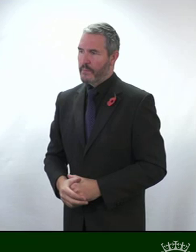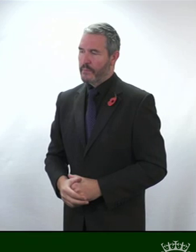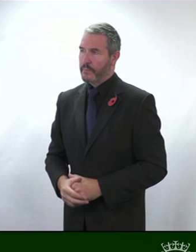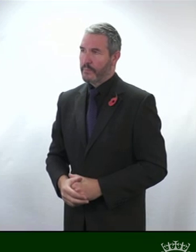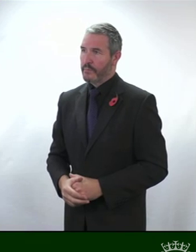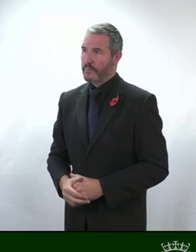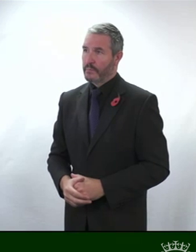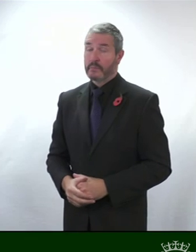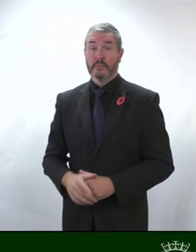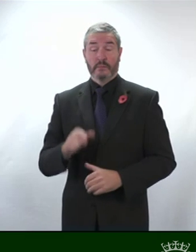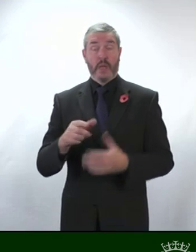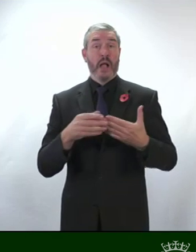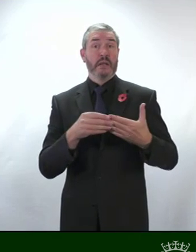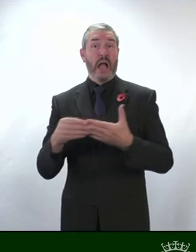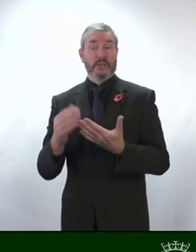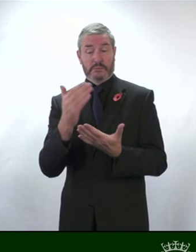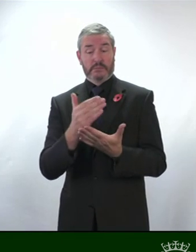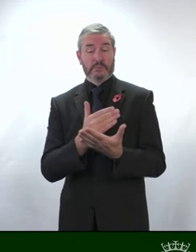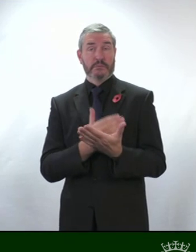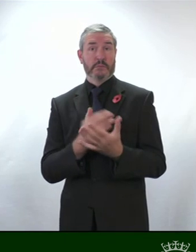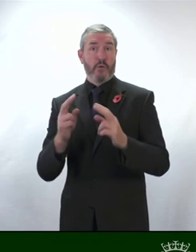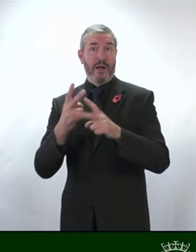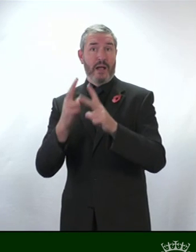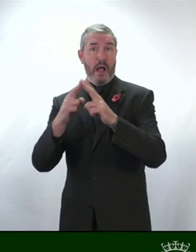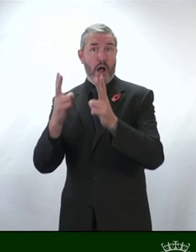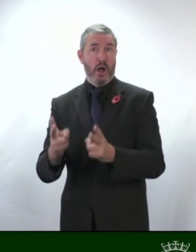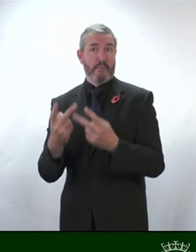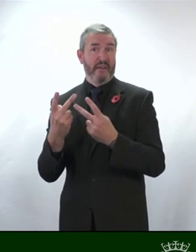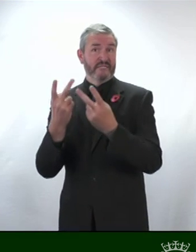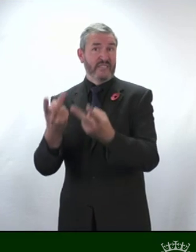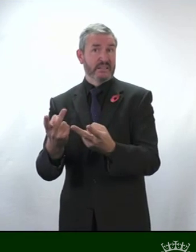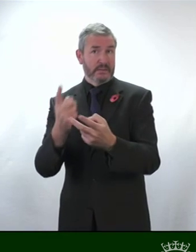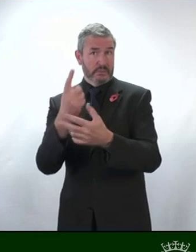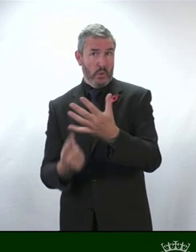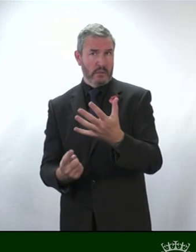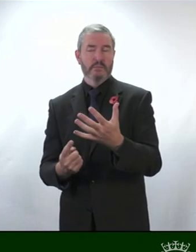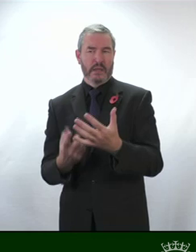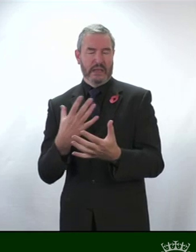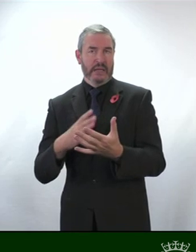New guidance on care homes and visiting relatives safely—because the point the right hon.